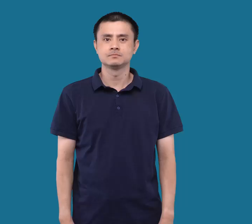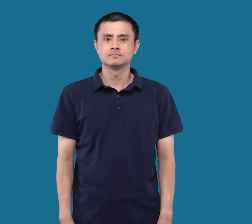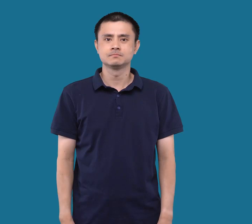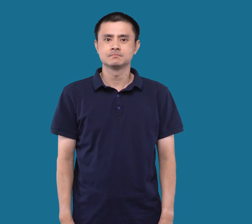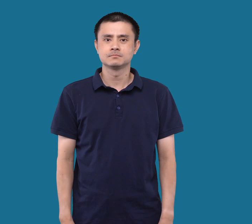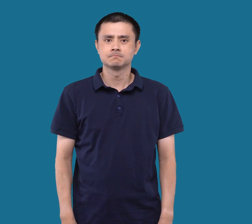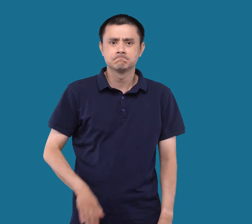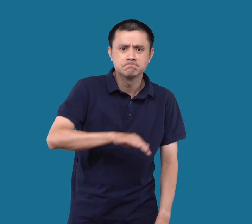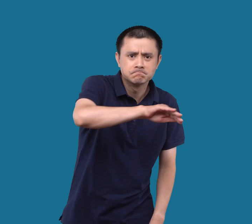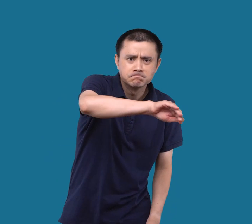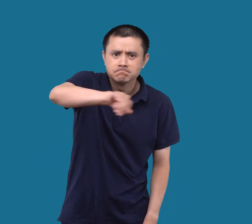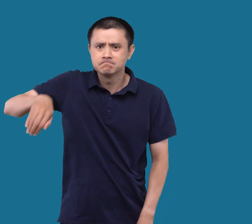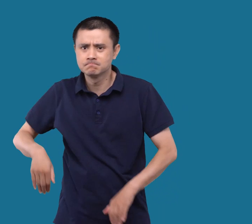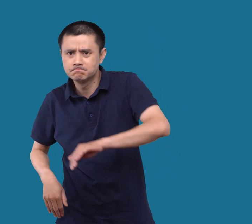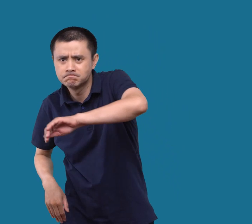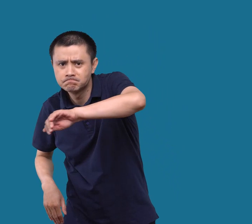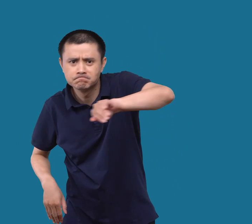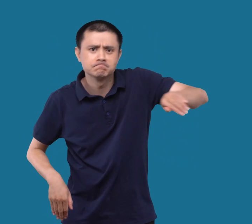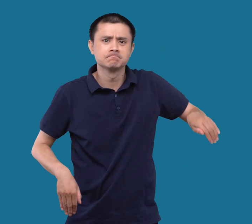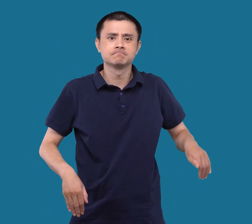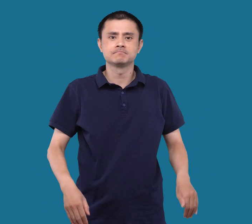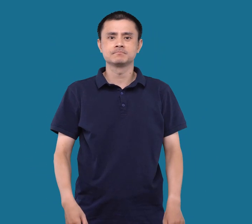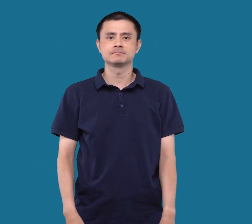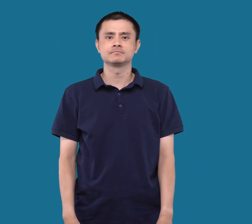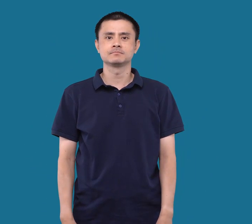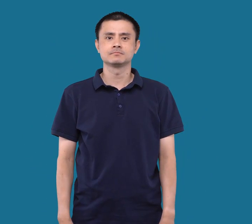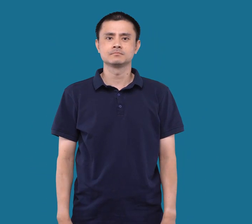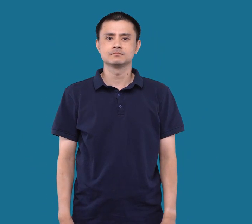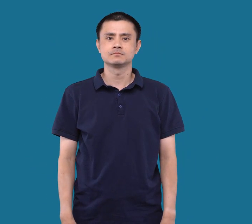chen lấn